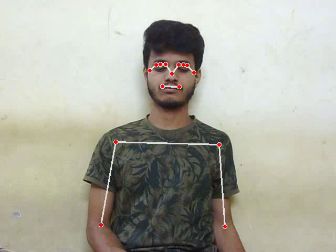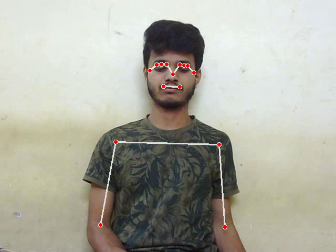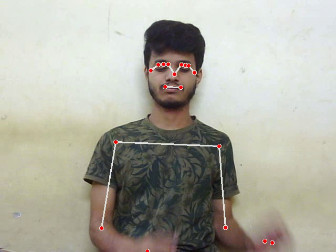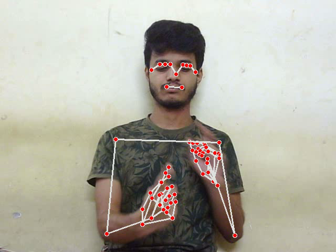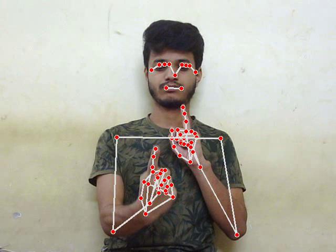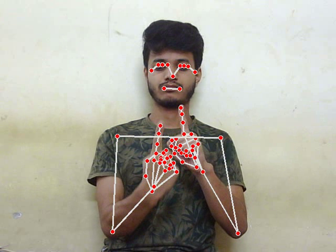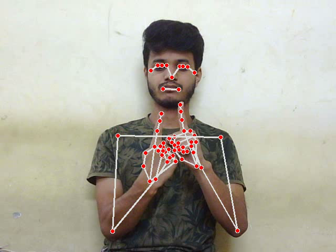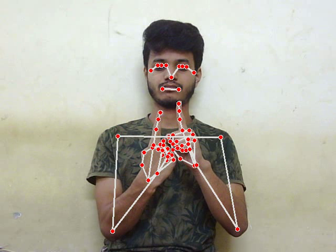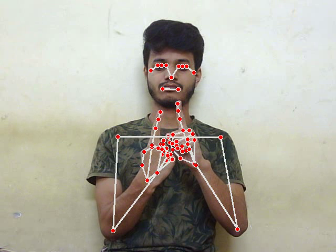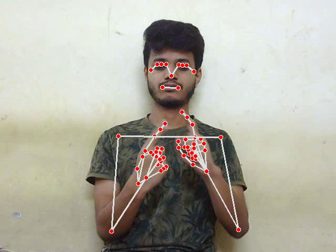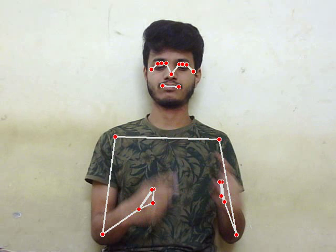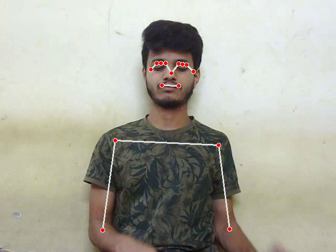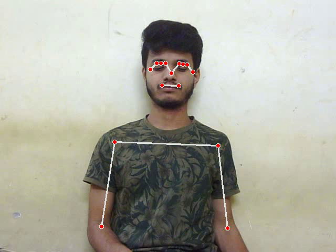meet